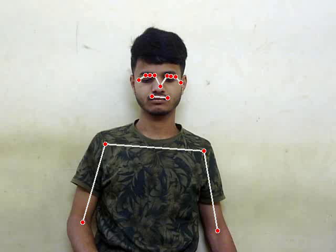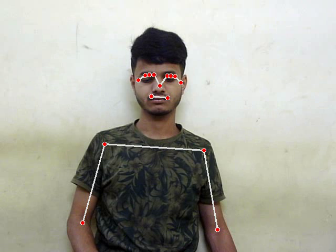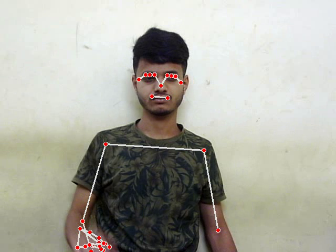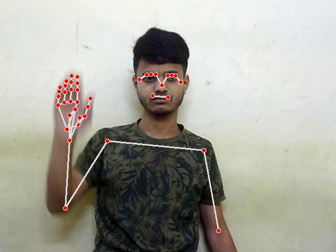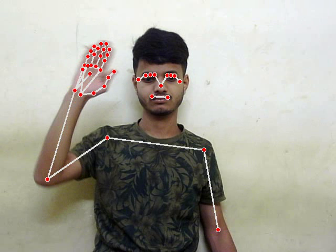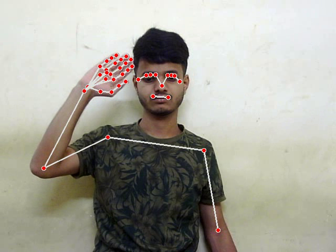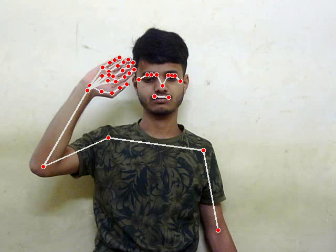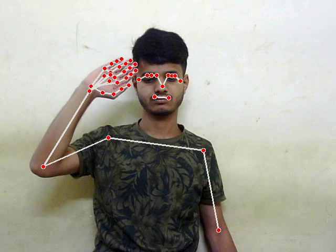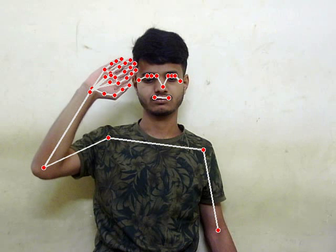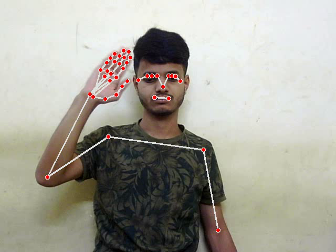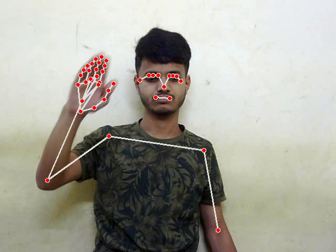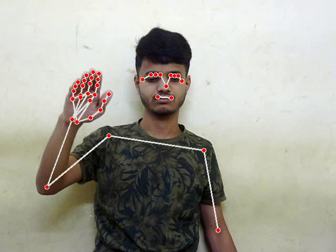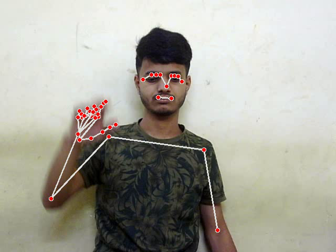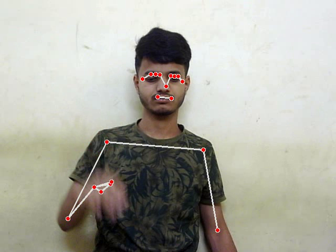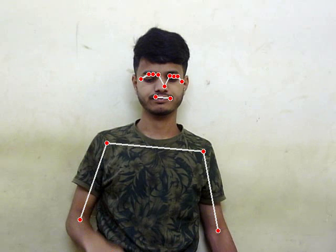hello